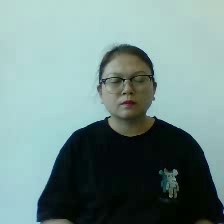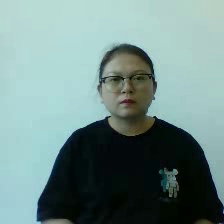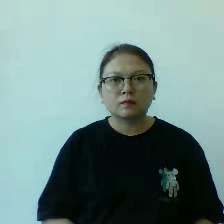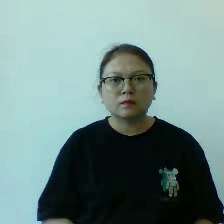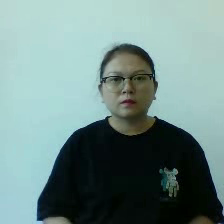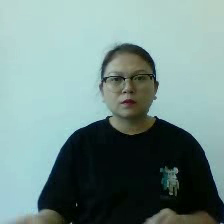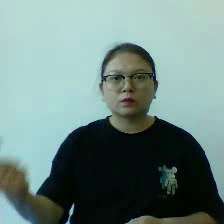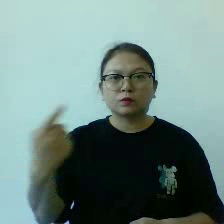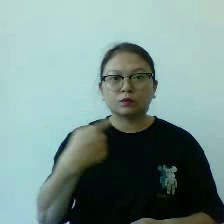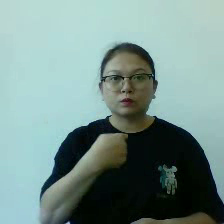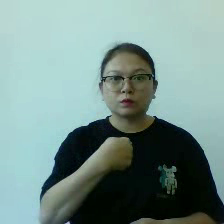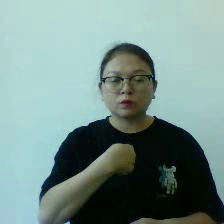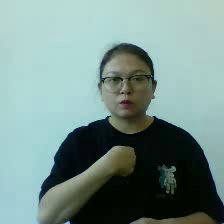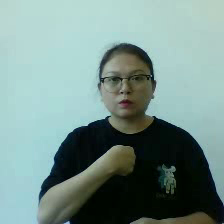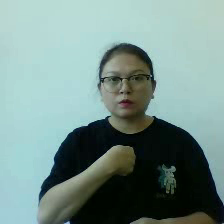Tôi